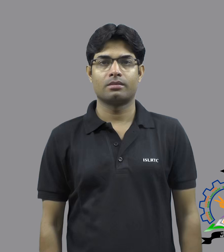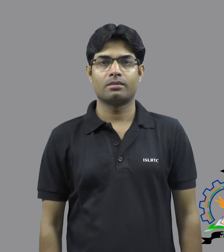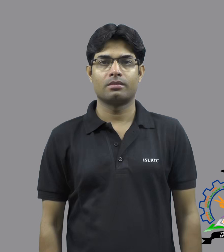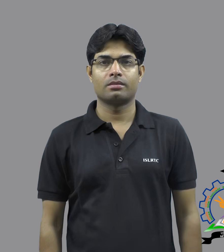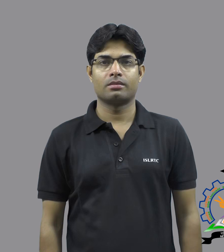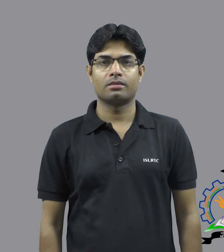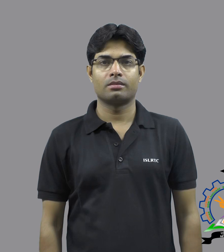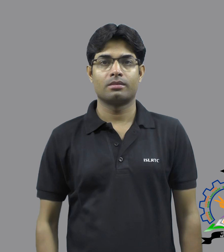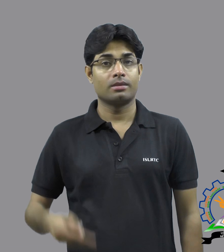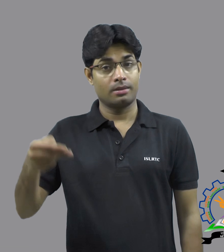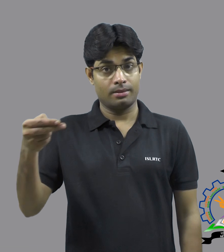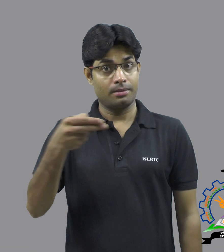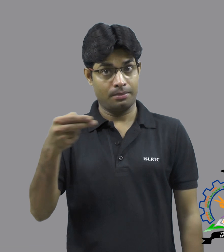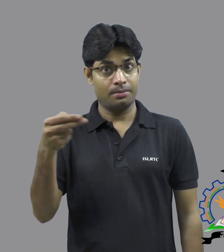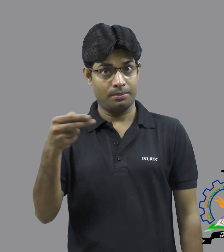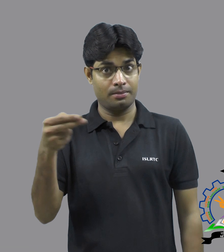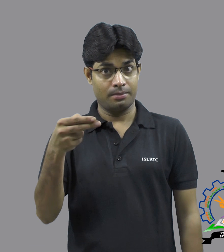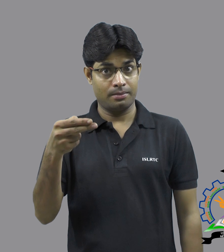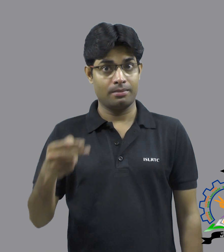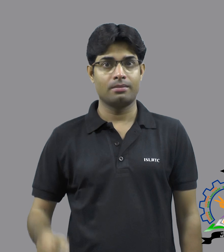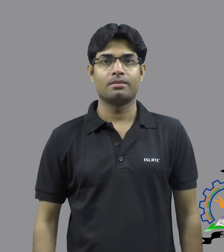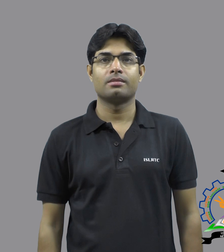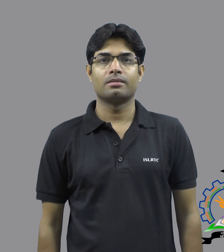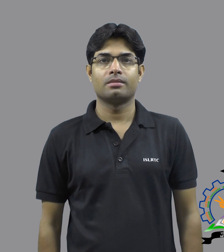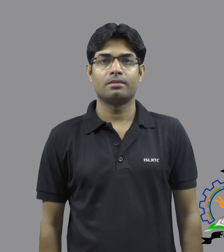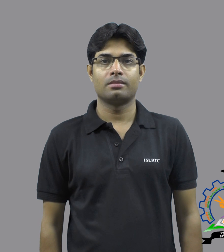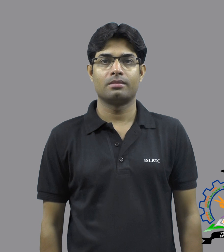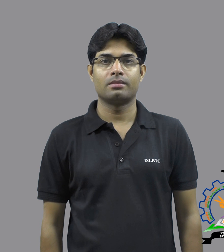Pen Drive